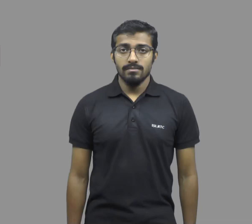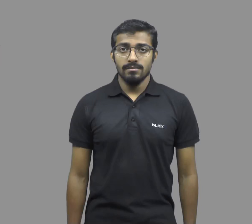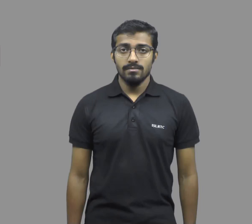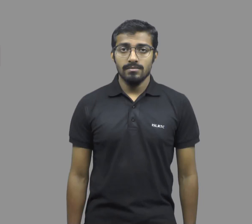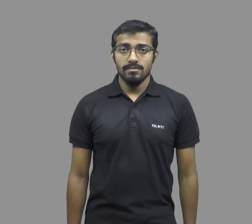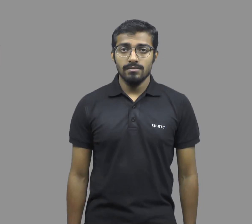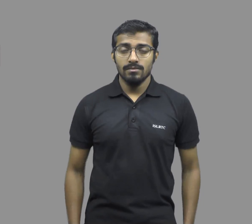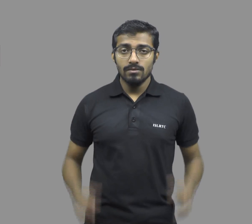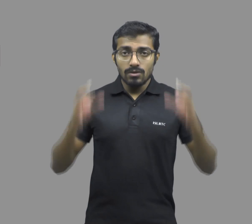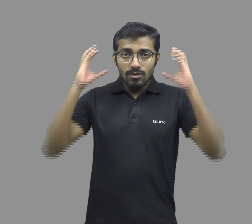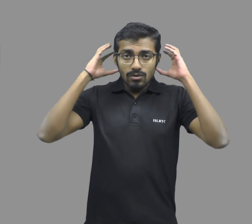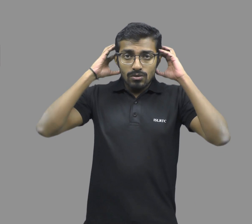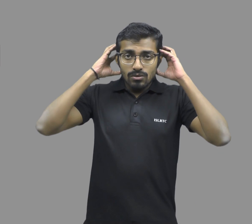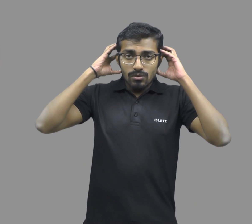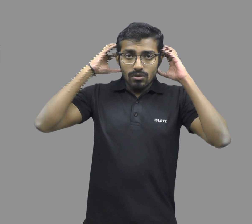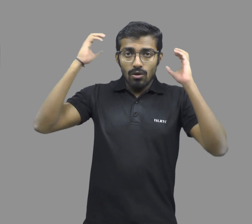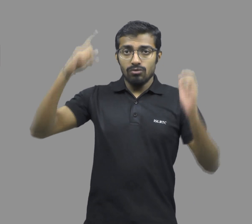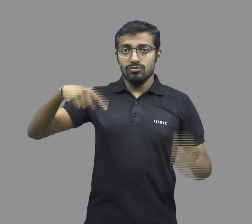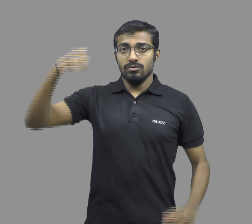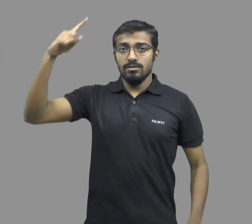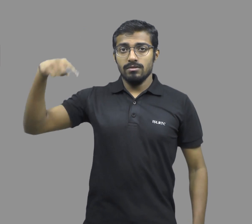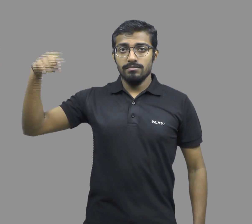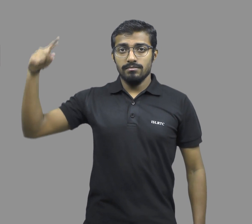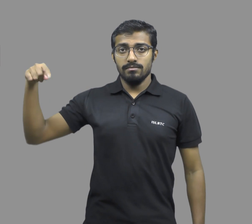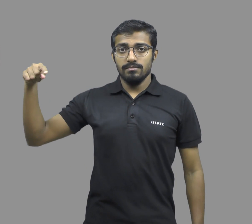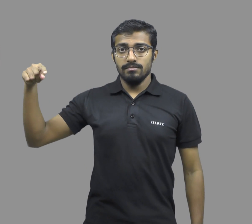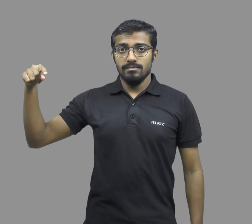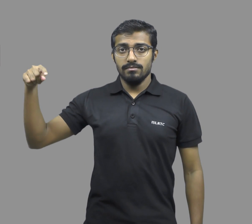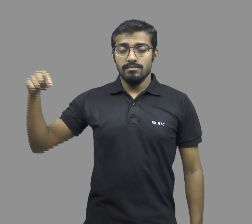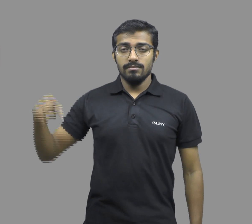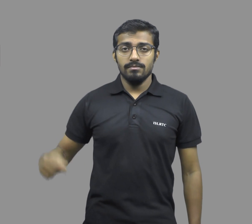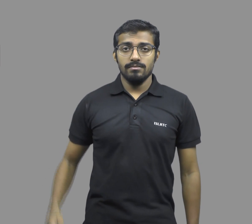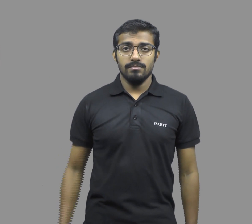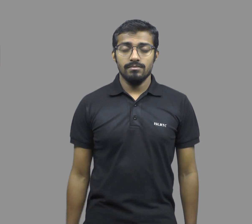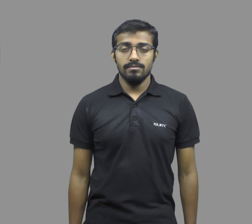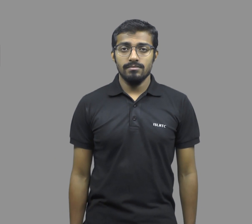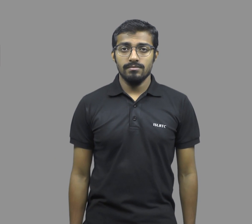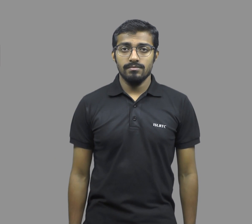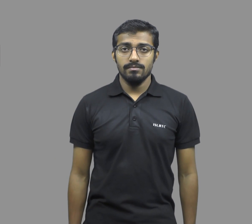Audiogram